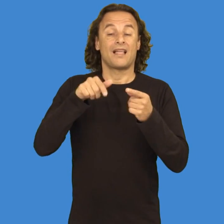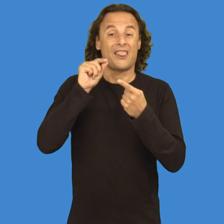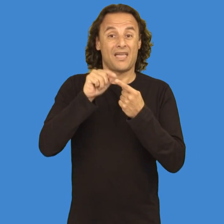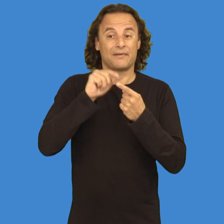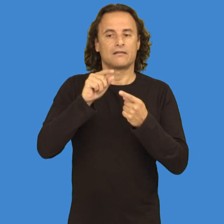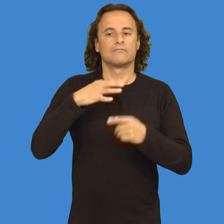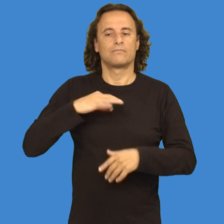diabetes